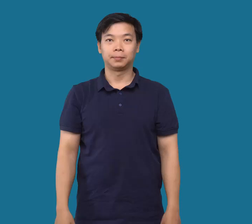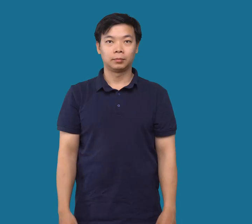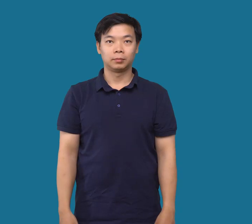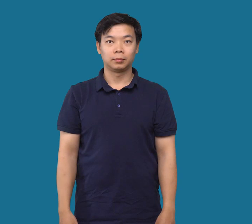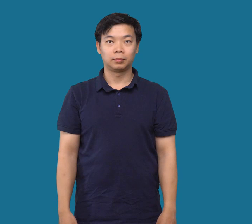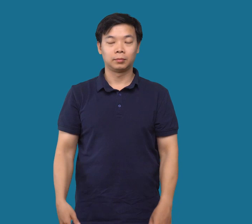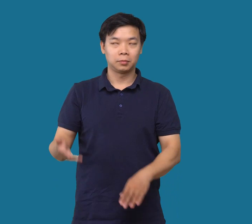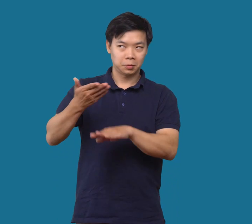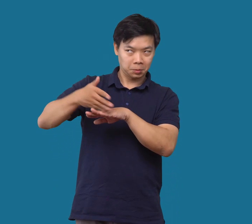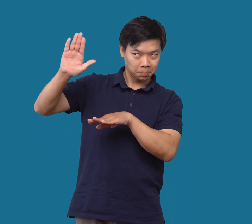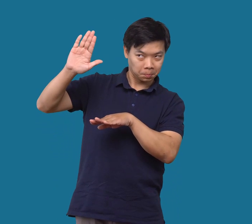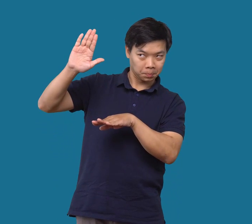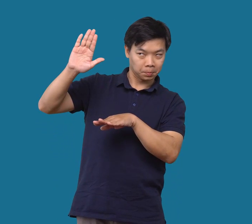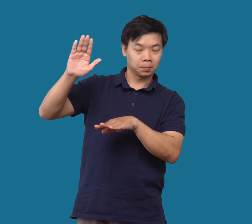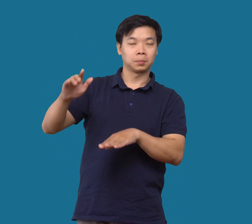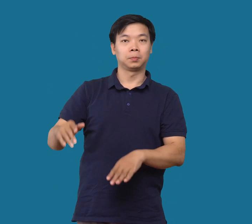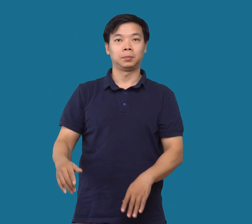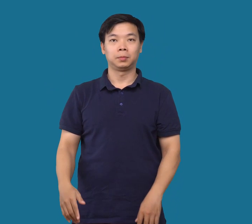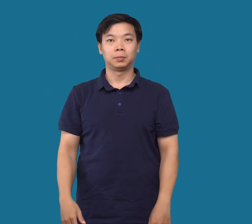chống đối